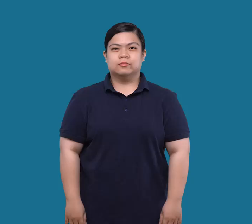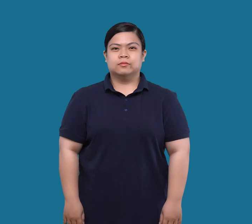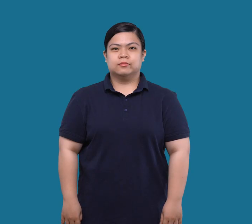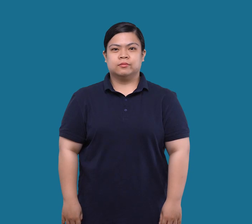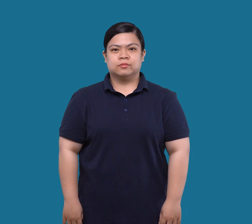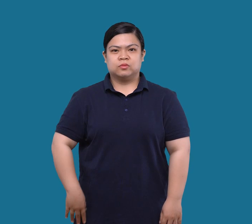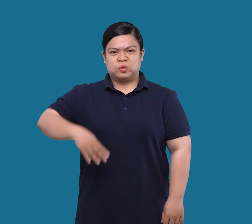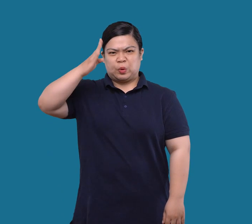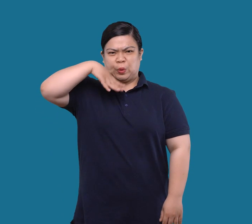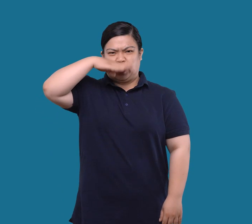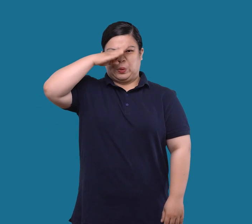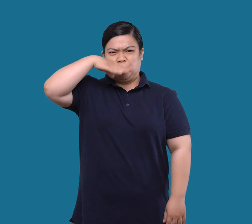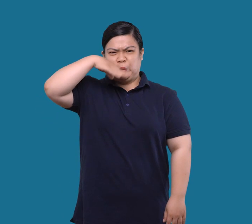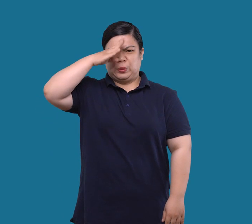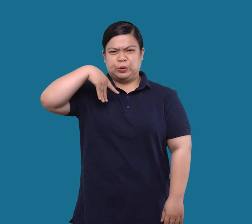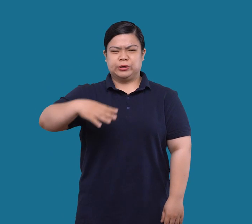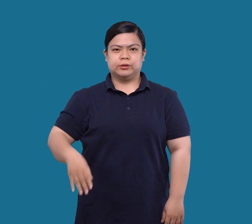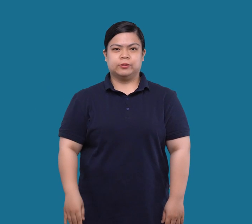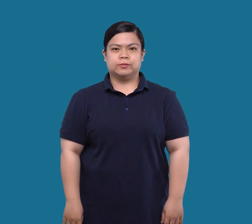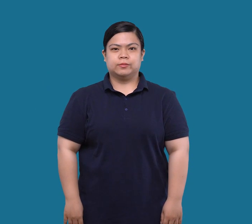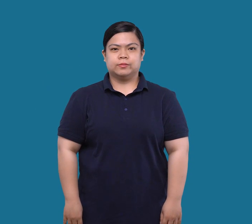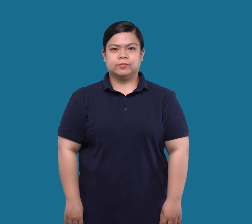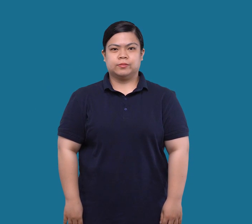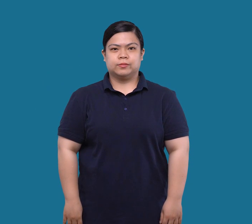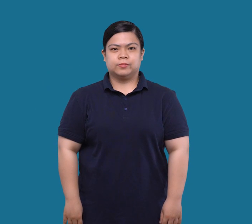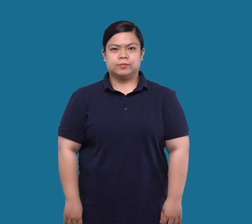thối